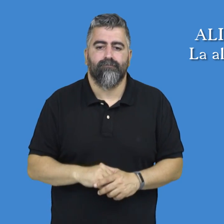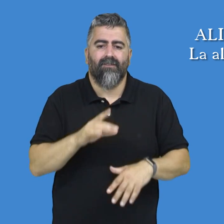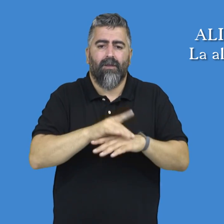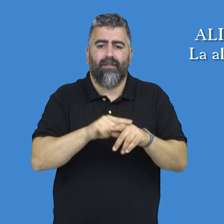enfermo